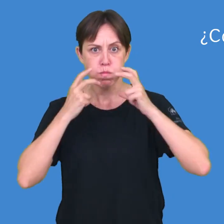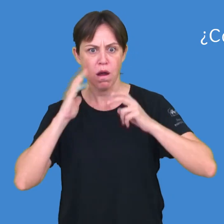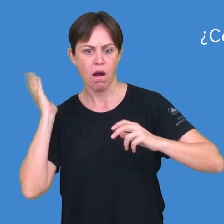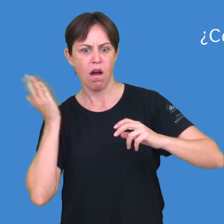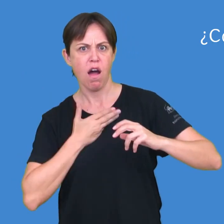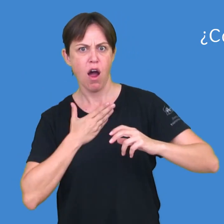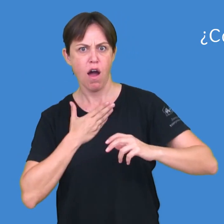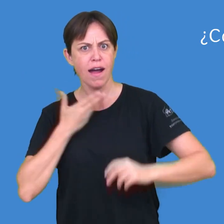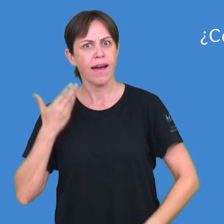afectar